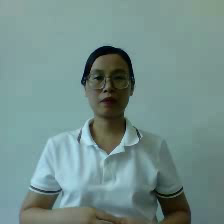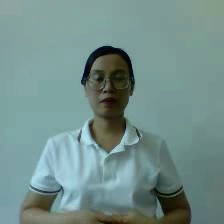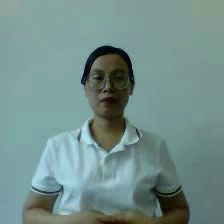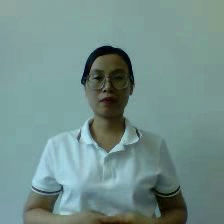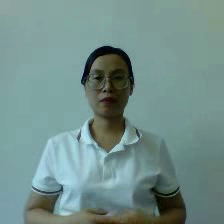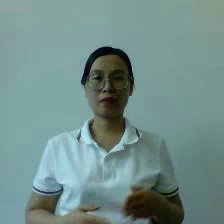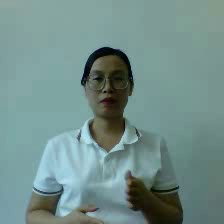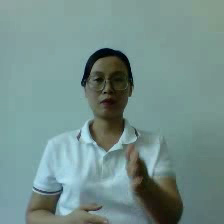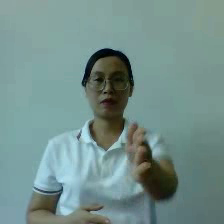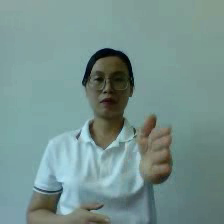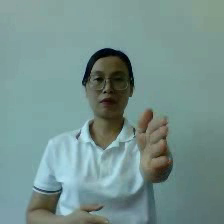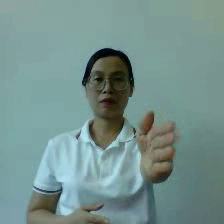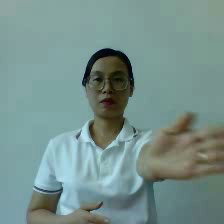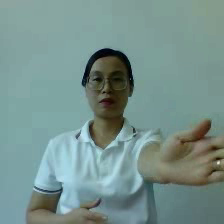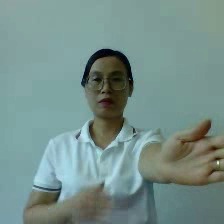Rẽ trái